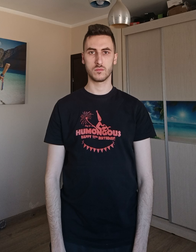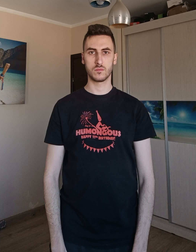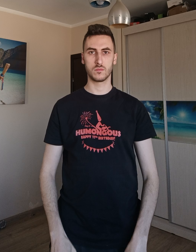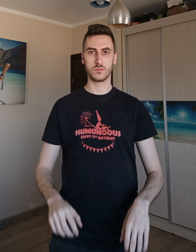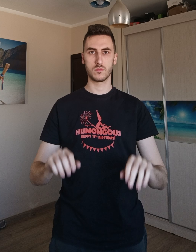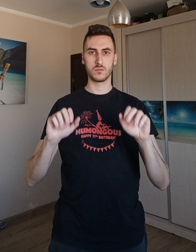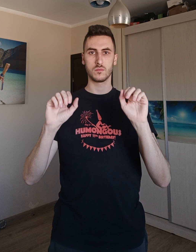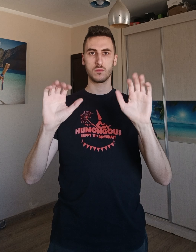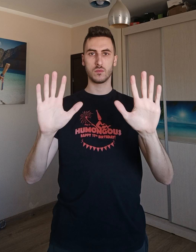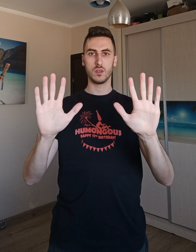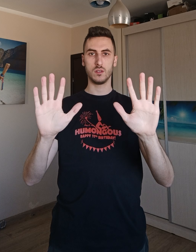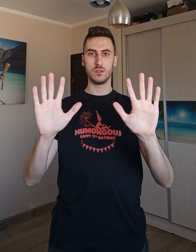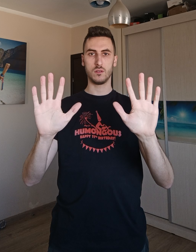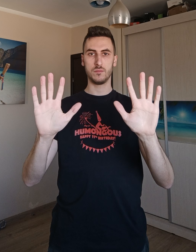עשר